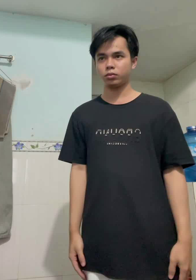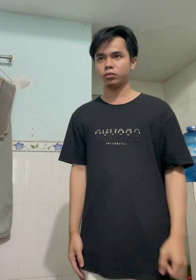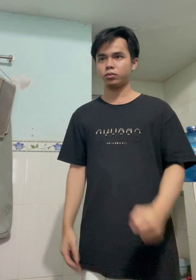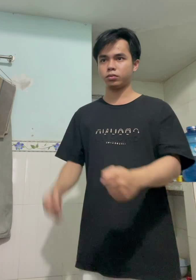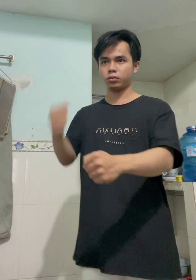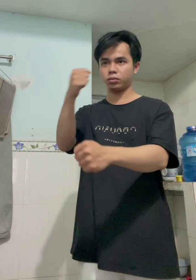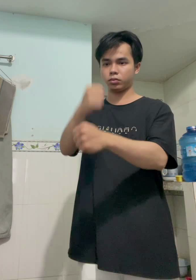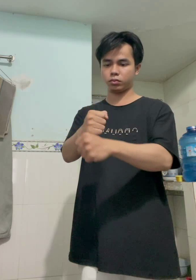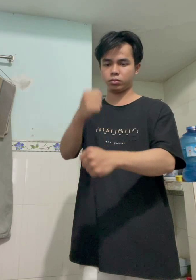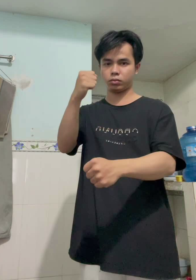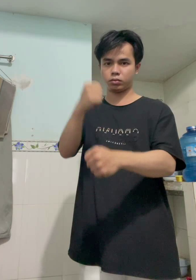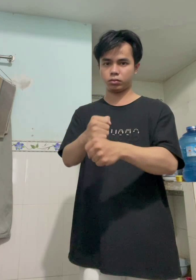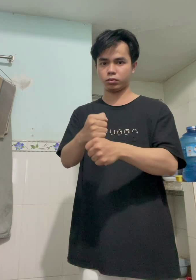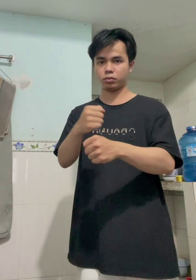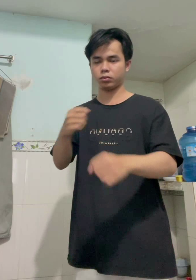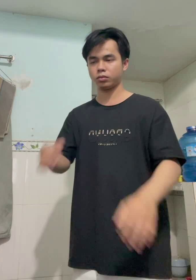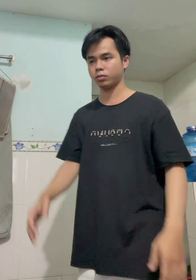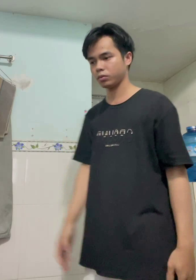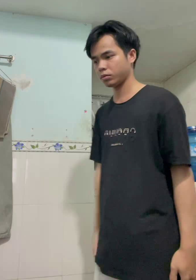cong viec